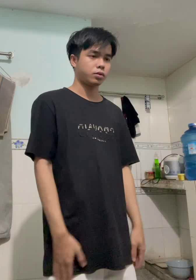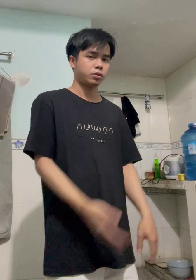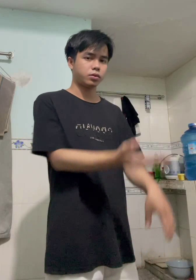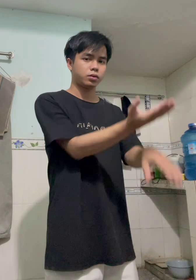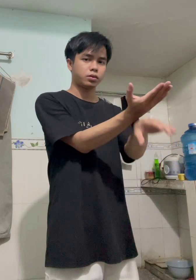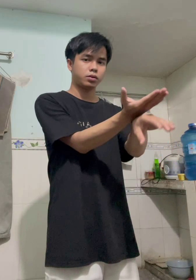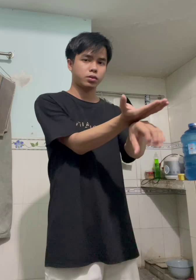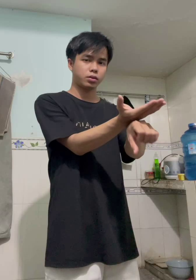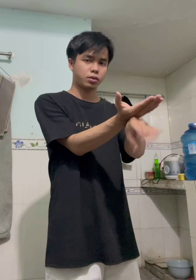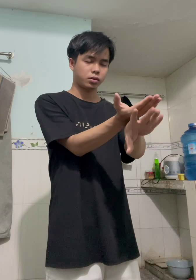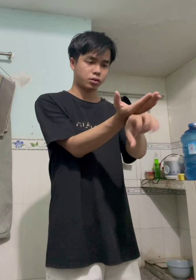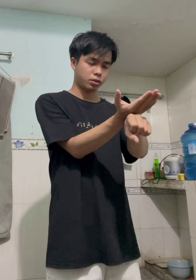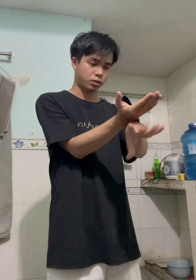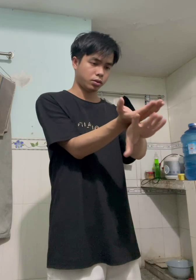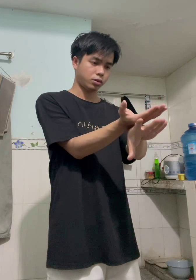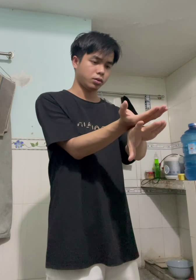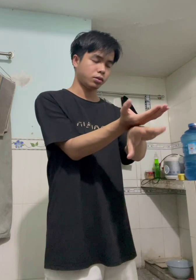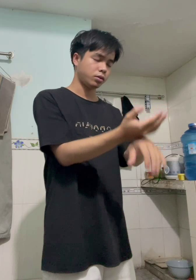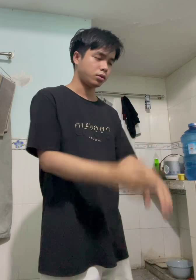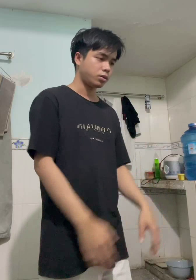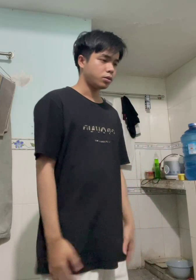ca phe